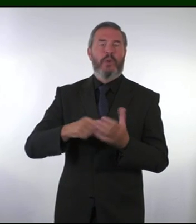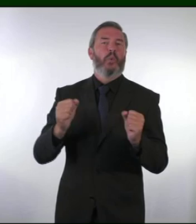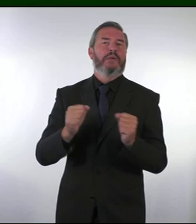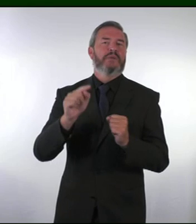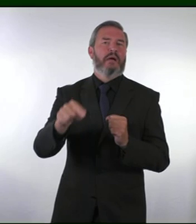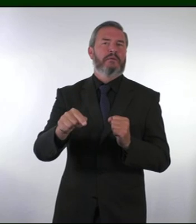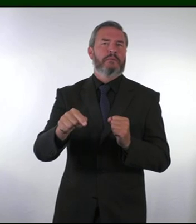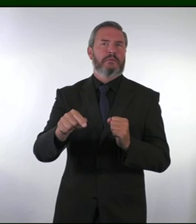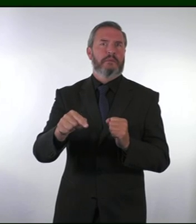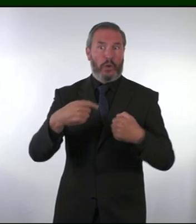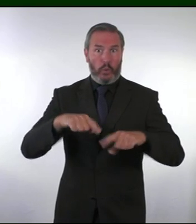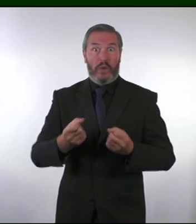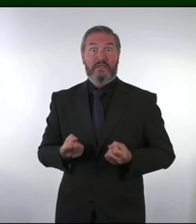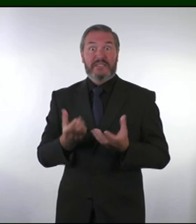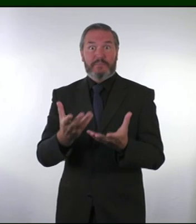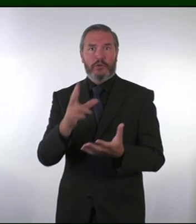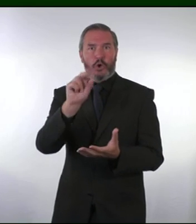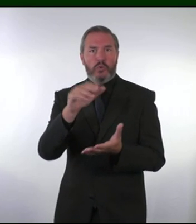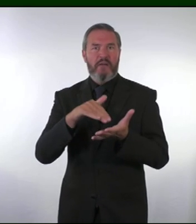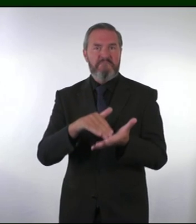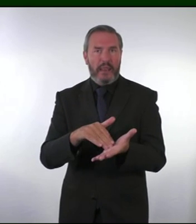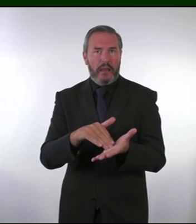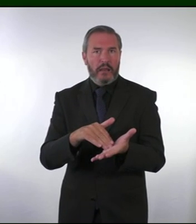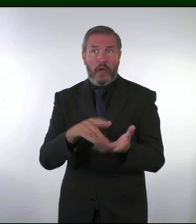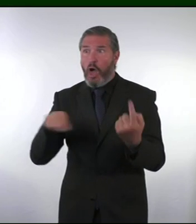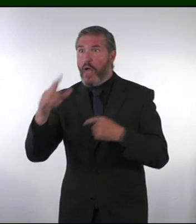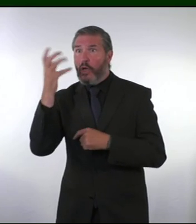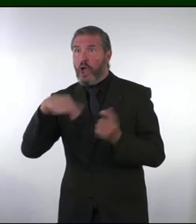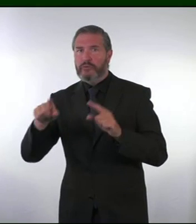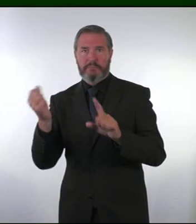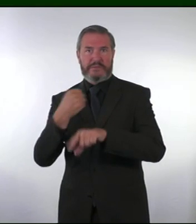We have spent £12 million on this. Other countries are ahead of us.